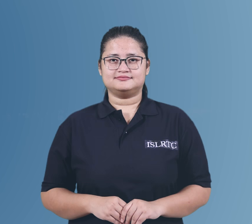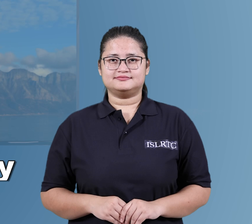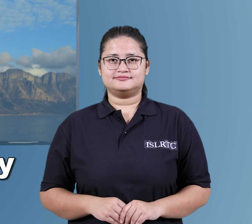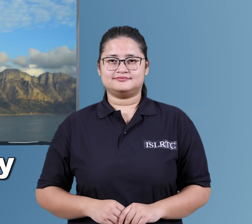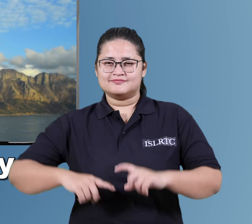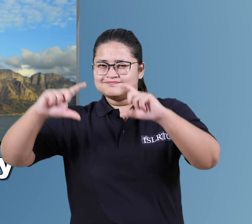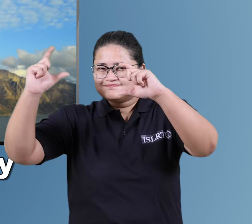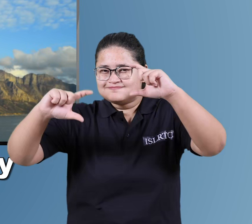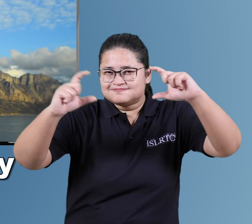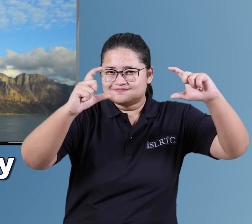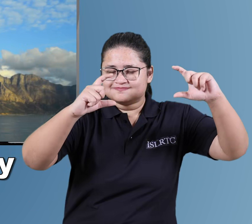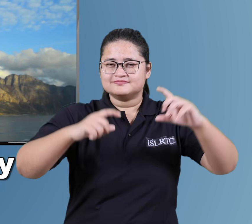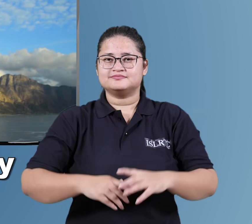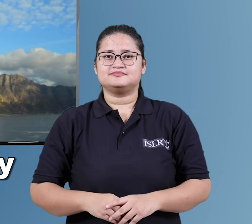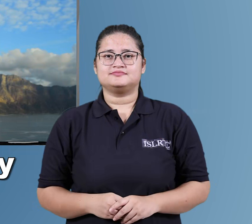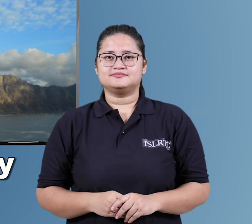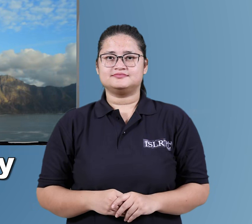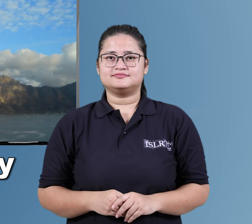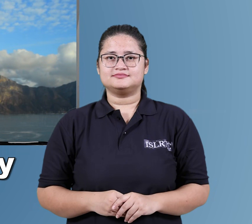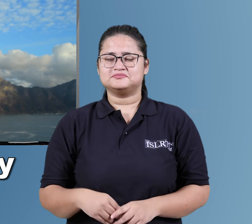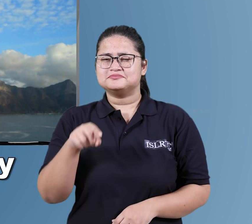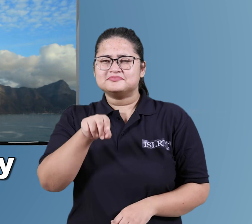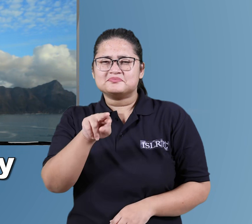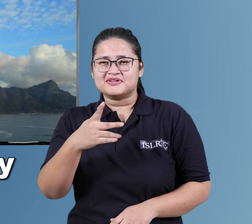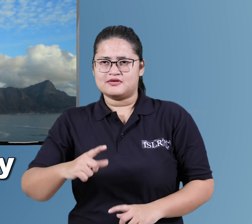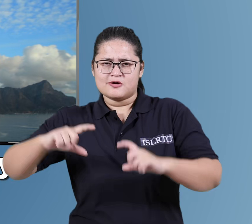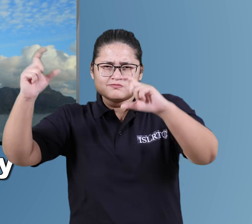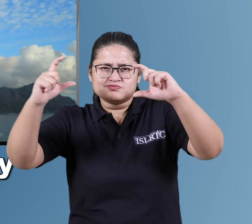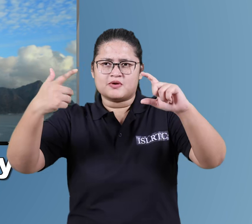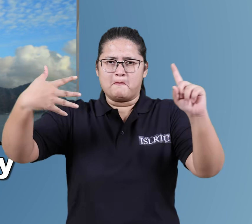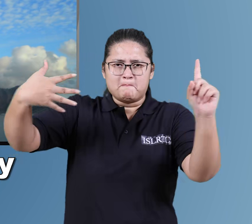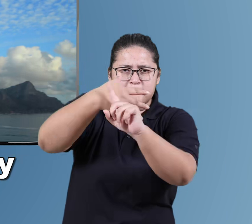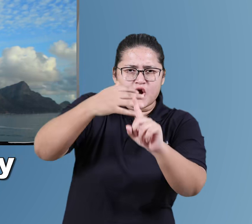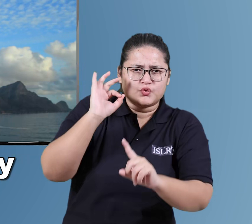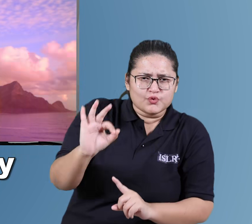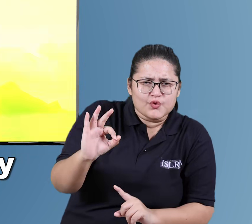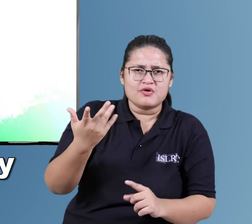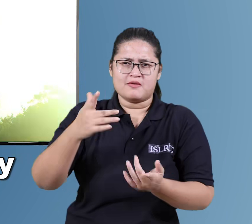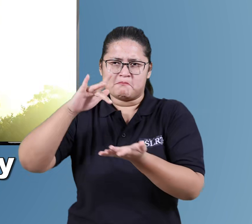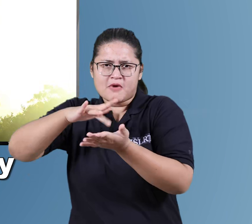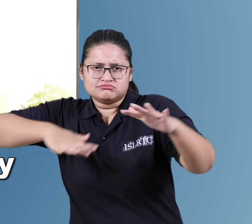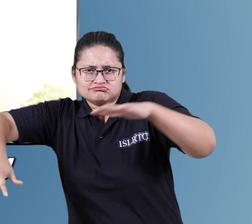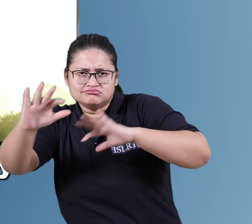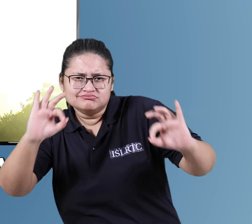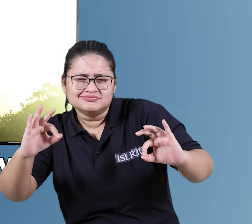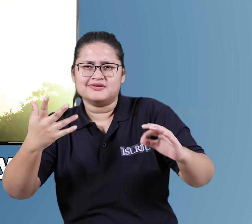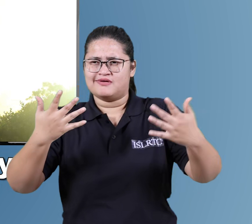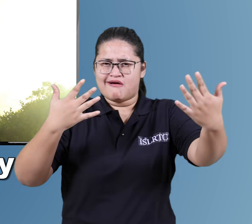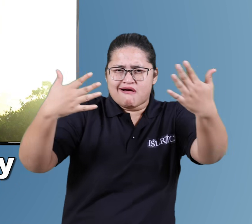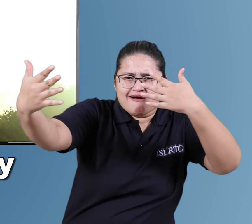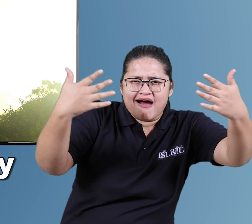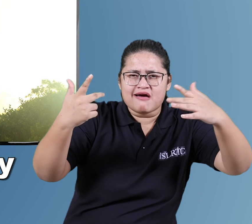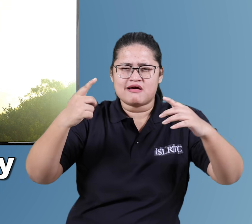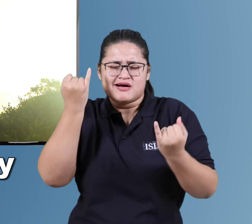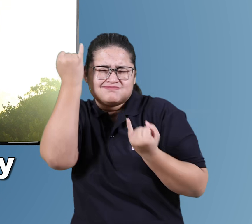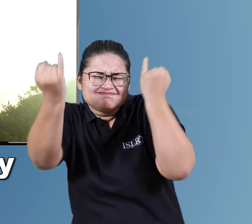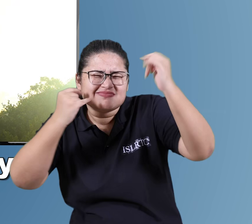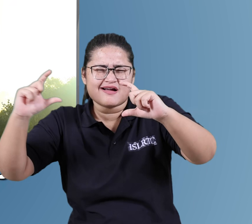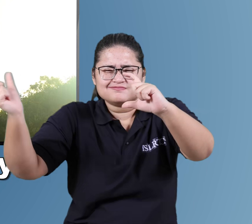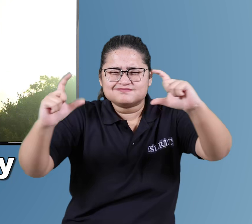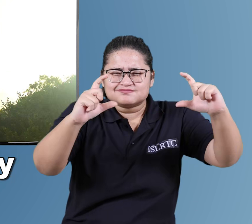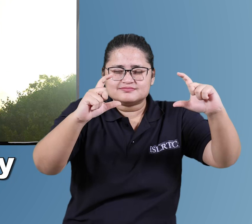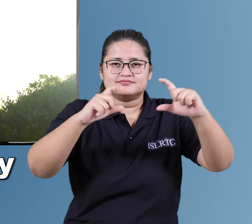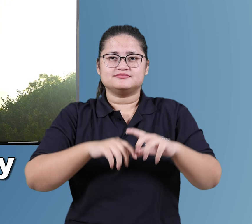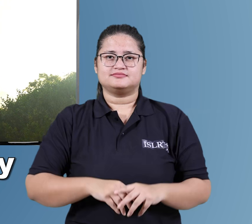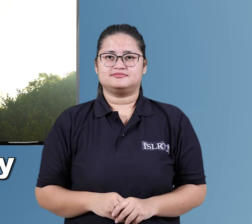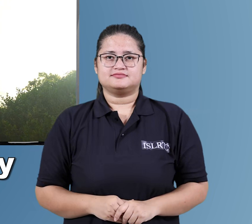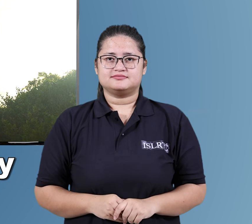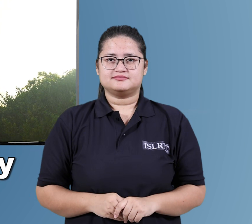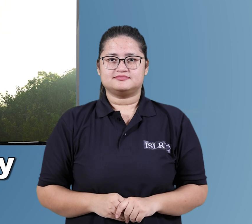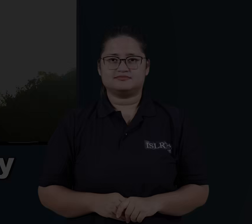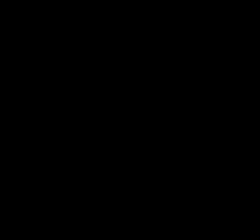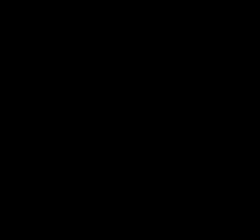Photography Art that captures images through creative ideas and skillful use of a camera is known as photography.